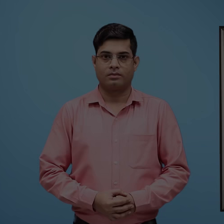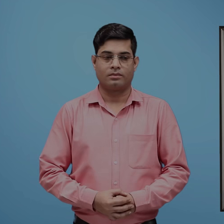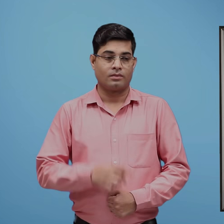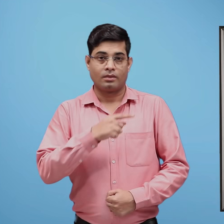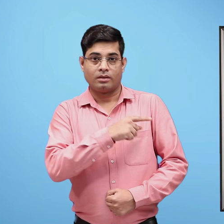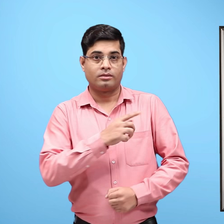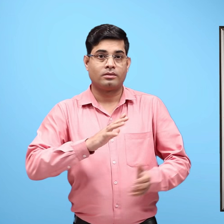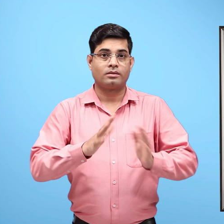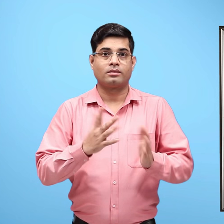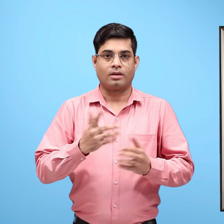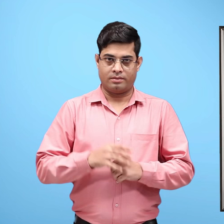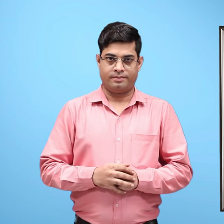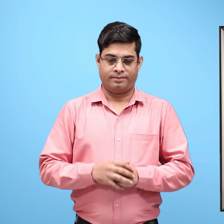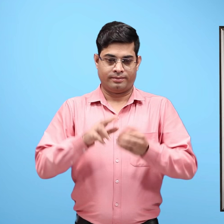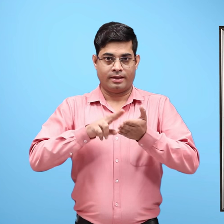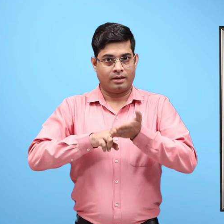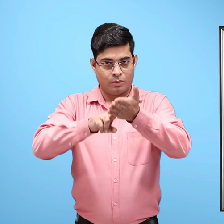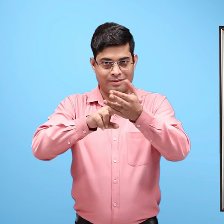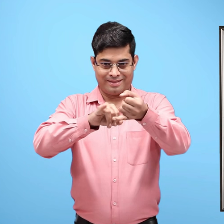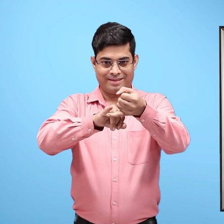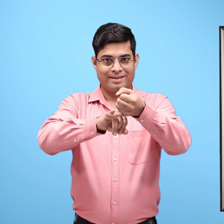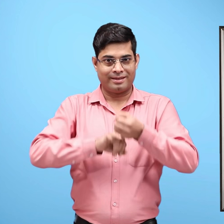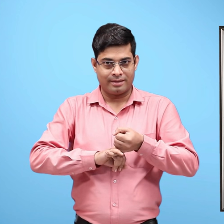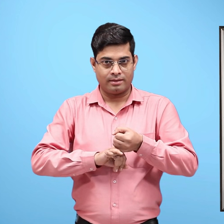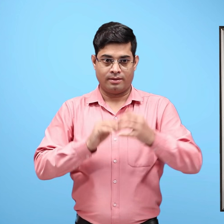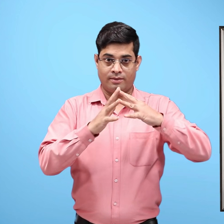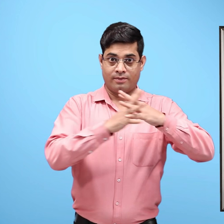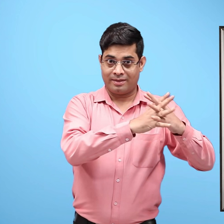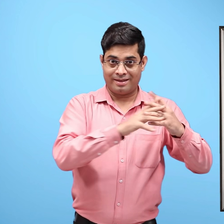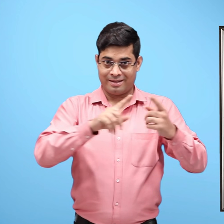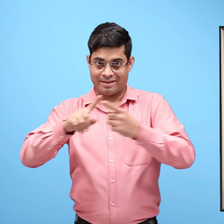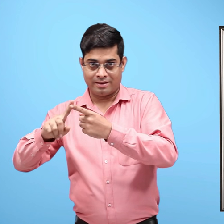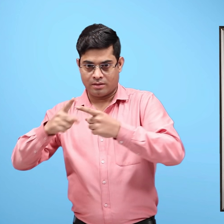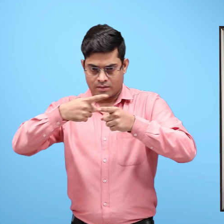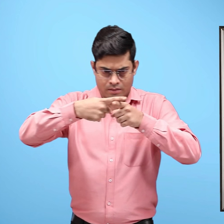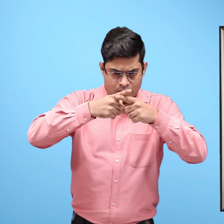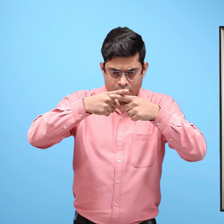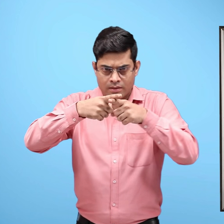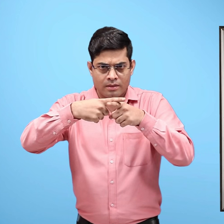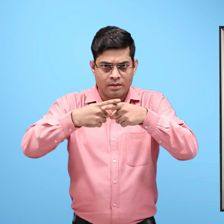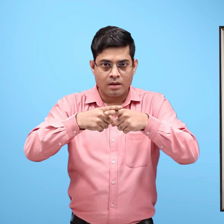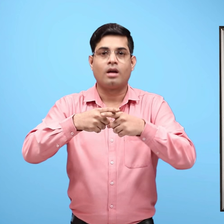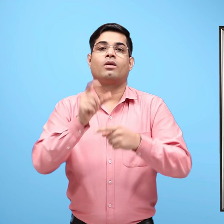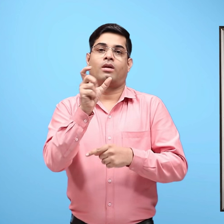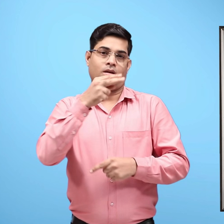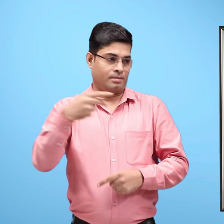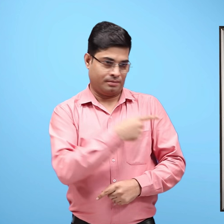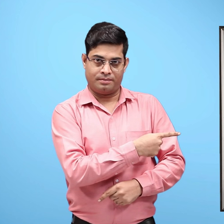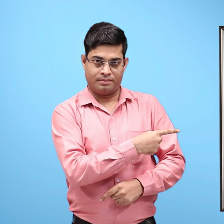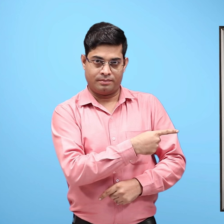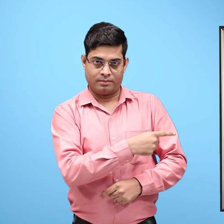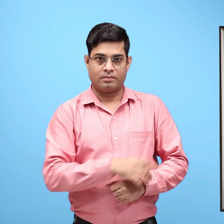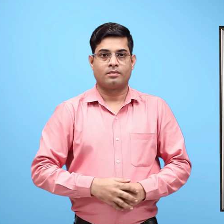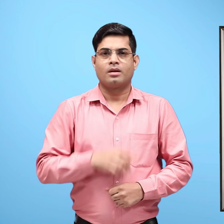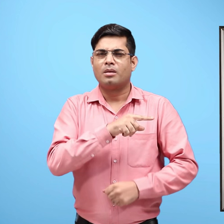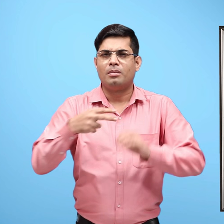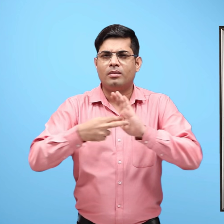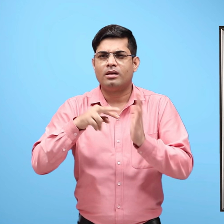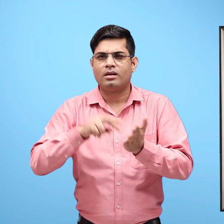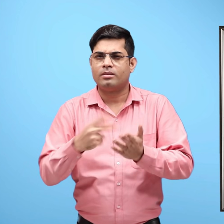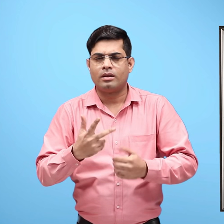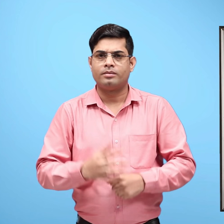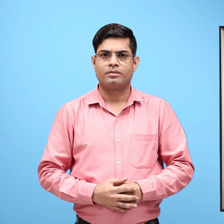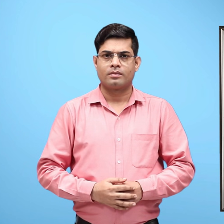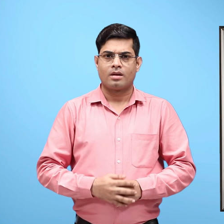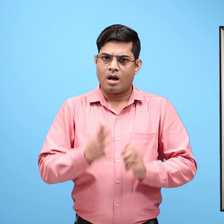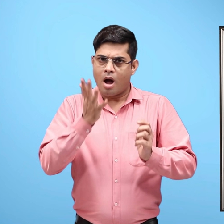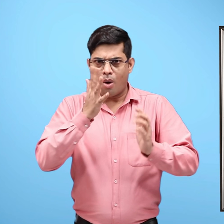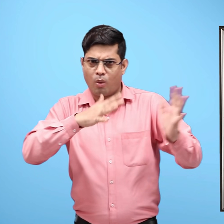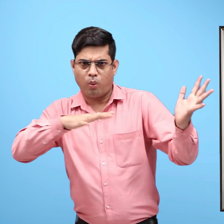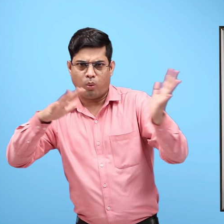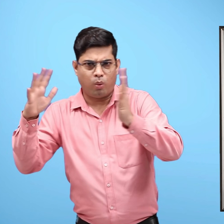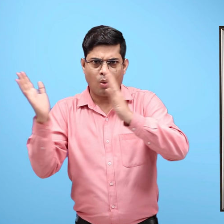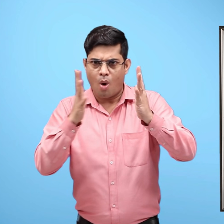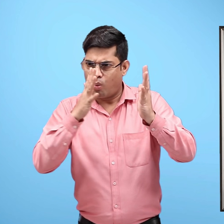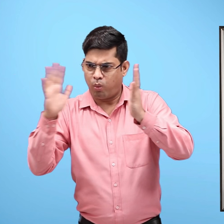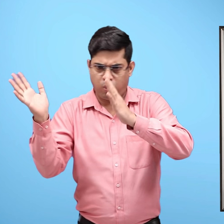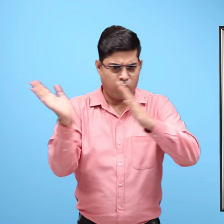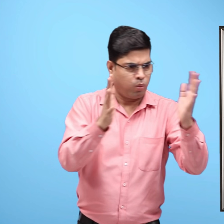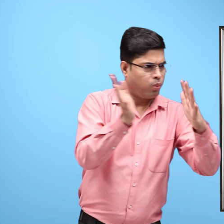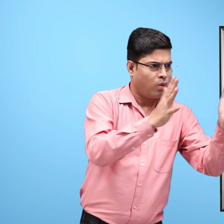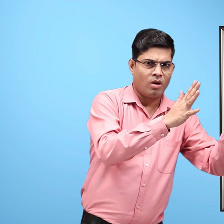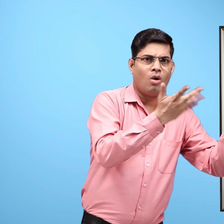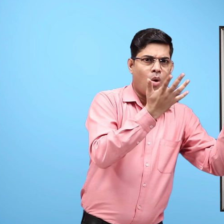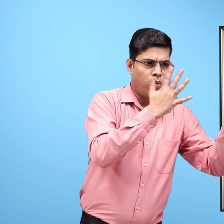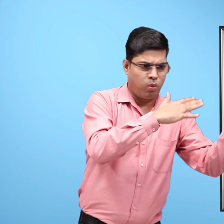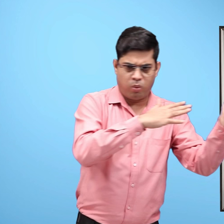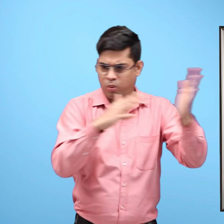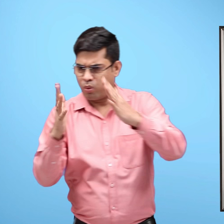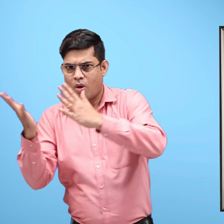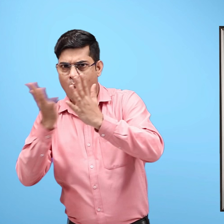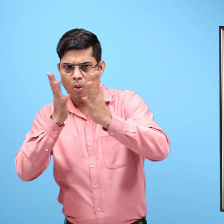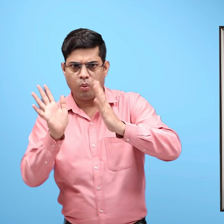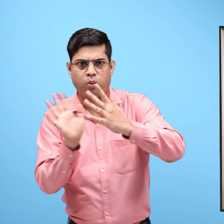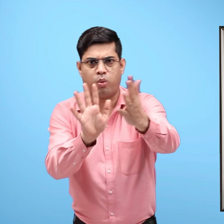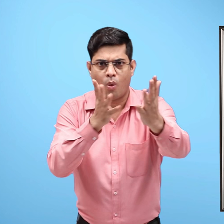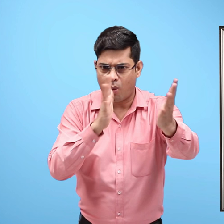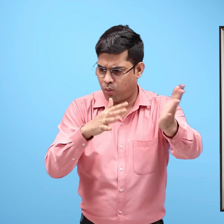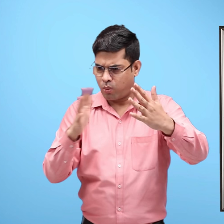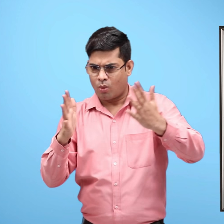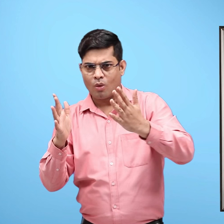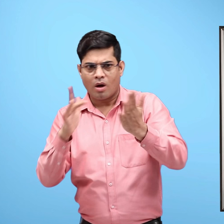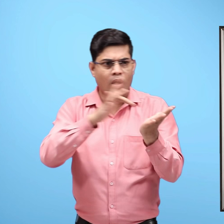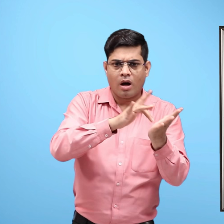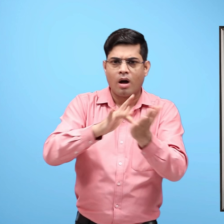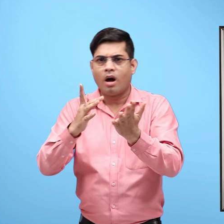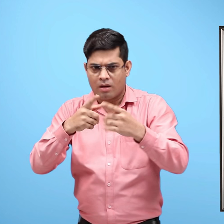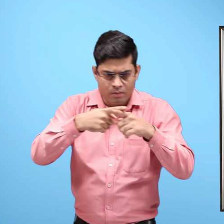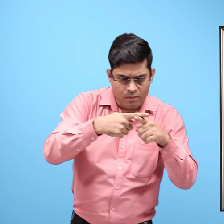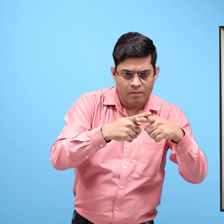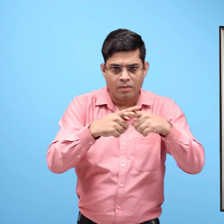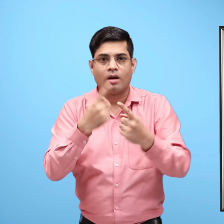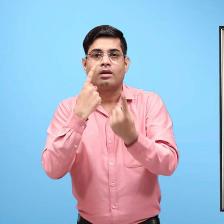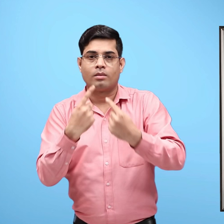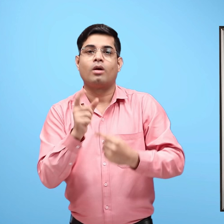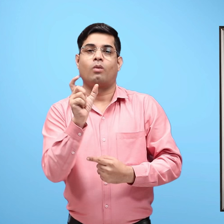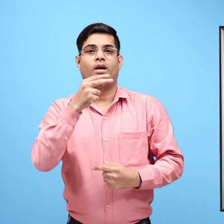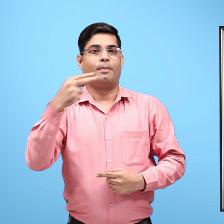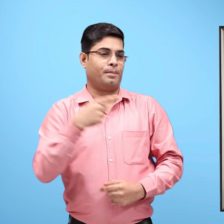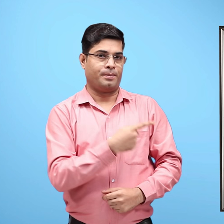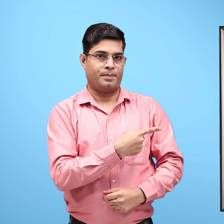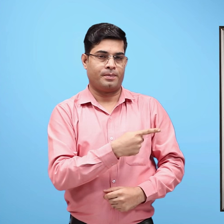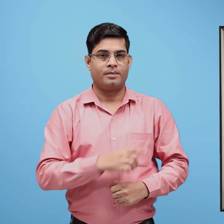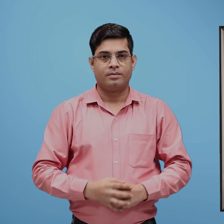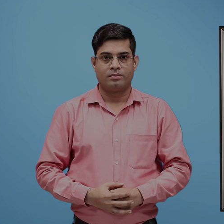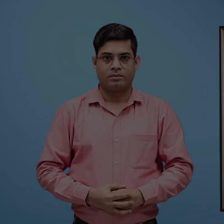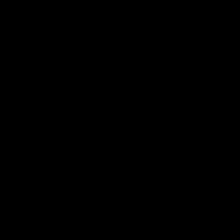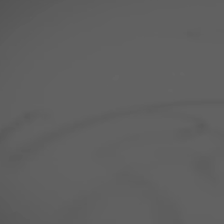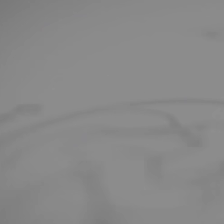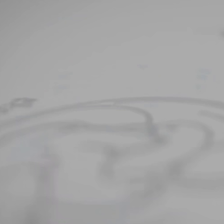Wind vane This sign means wind vane It is an instrument used to tell the direction of wind.